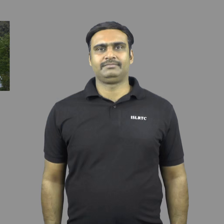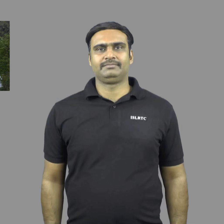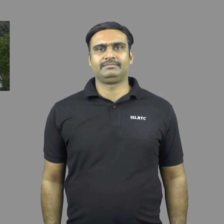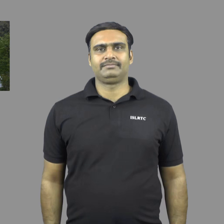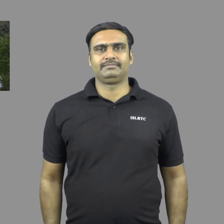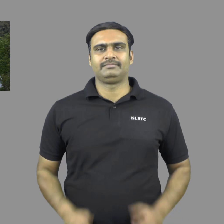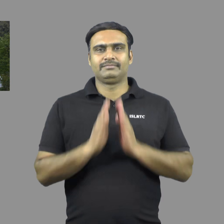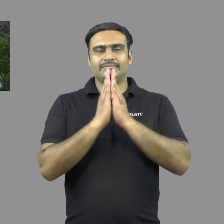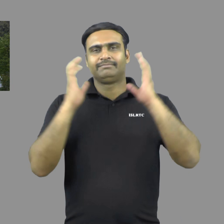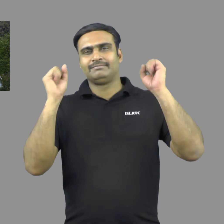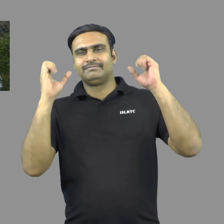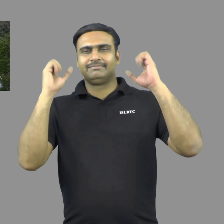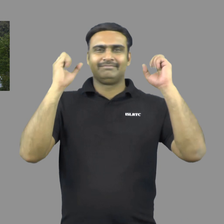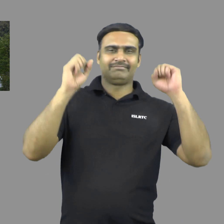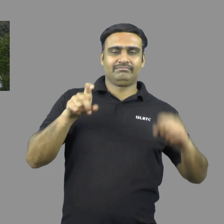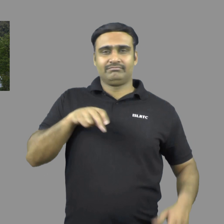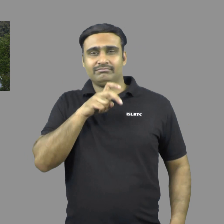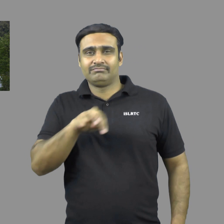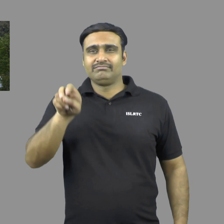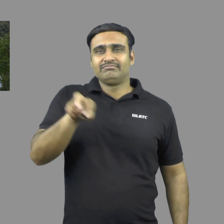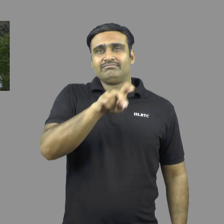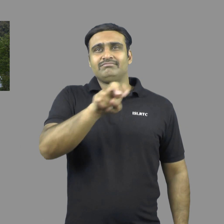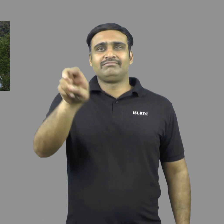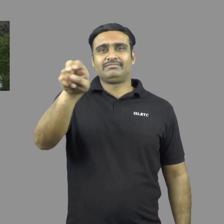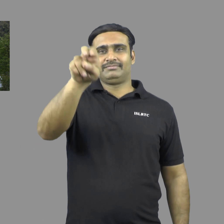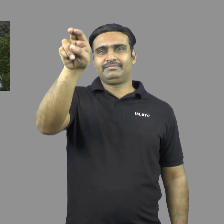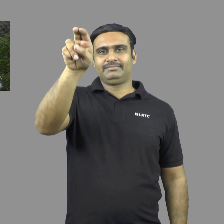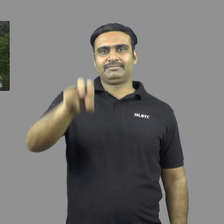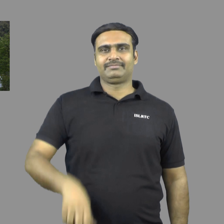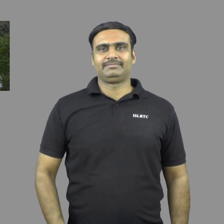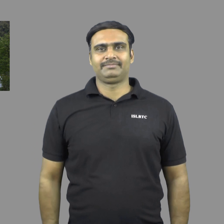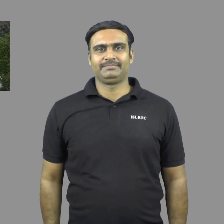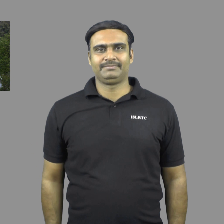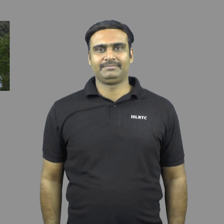Vaishno Devi